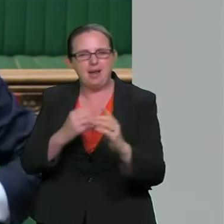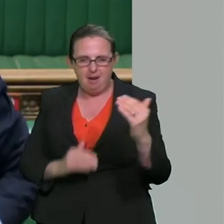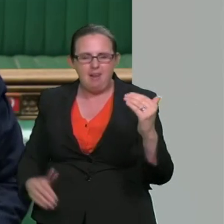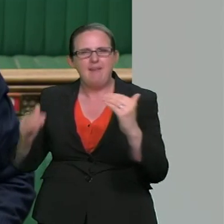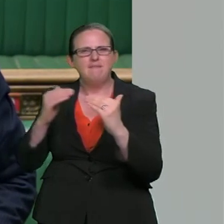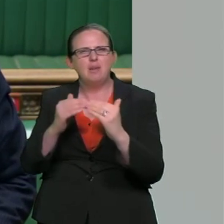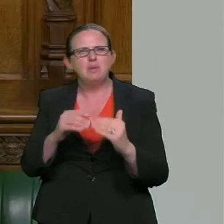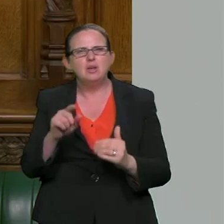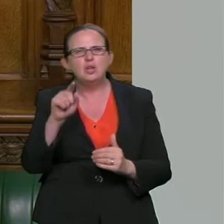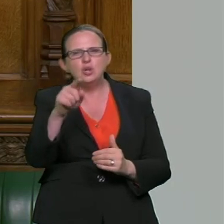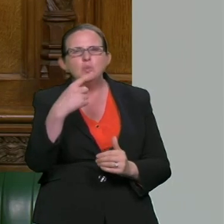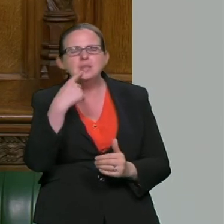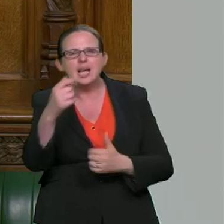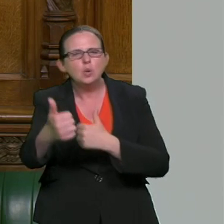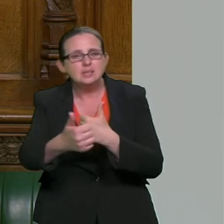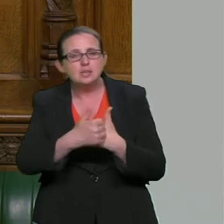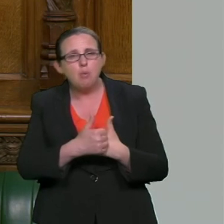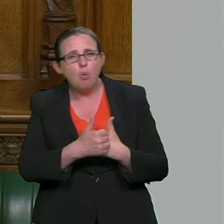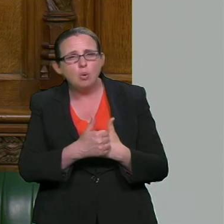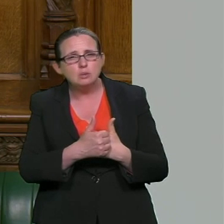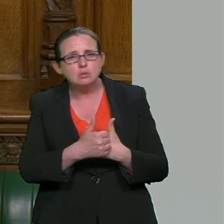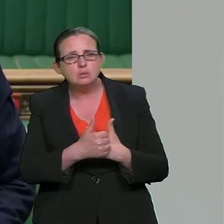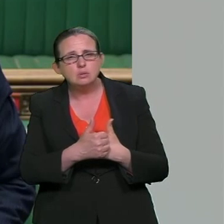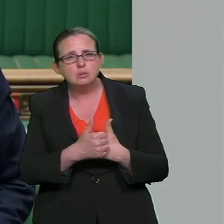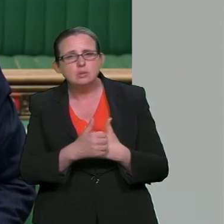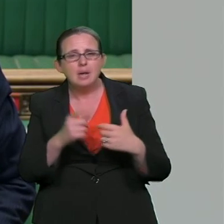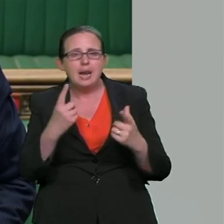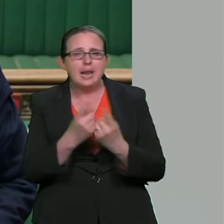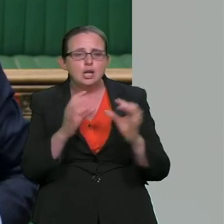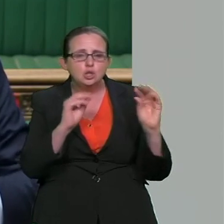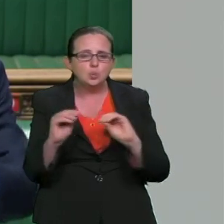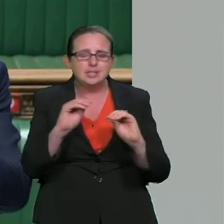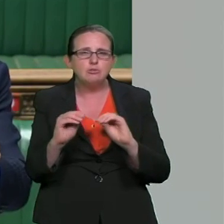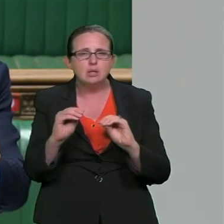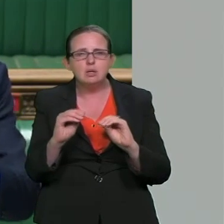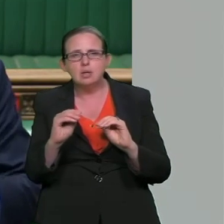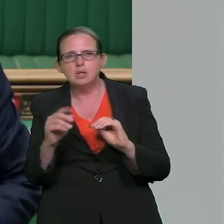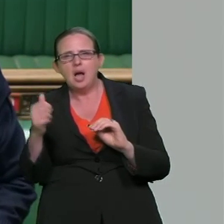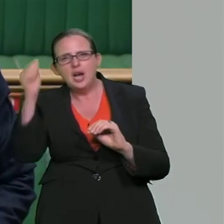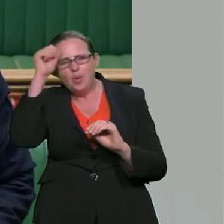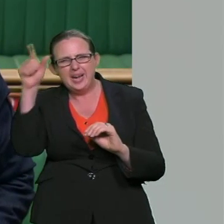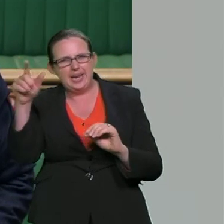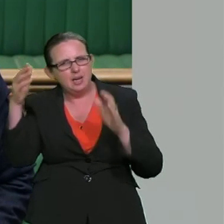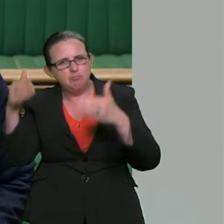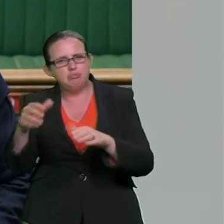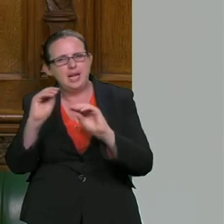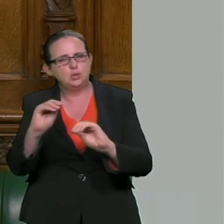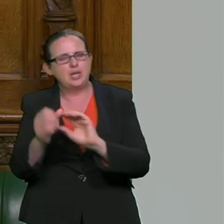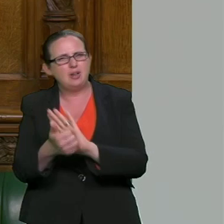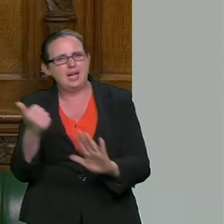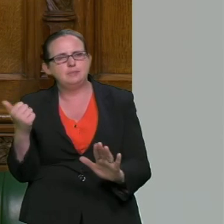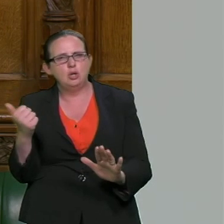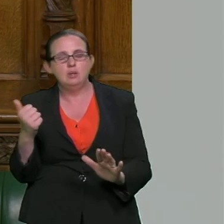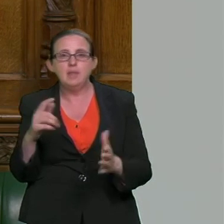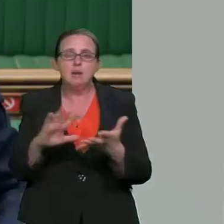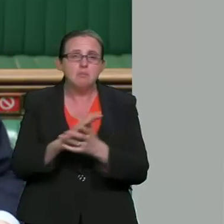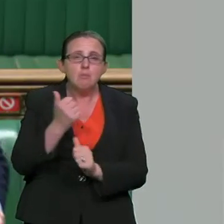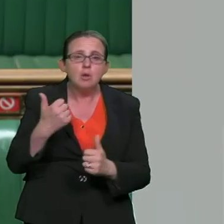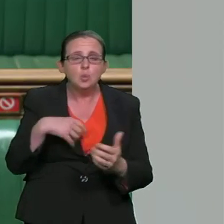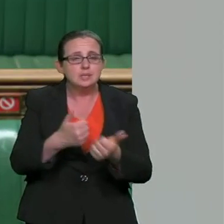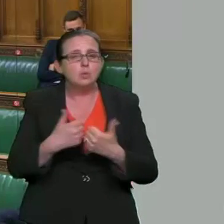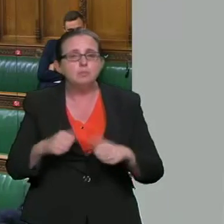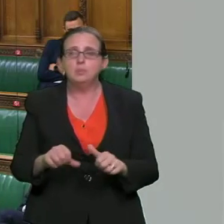If he is now saying, by the way, that he supports what we are doing on the tutoring revolution—because I know he is a great educational expert—then I am glad to hear it.